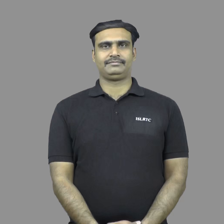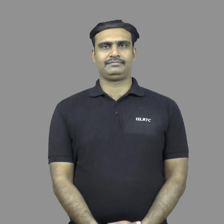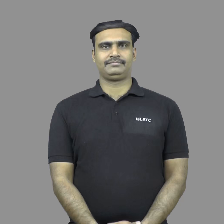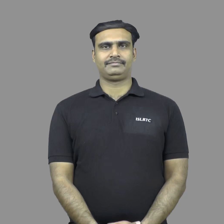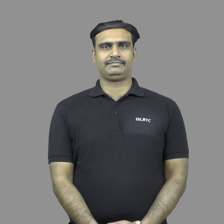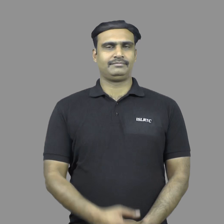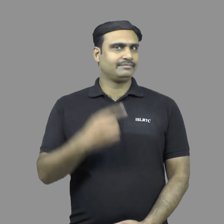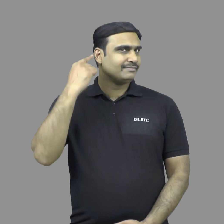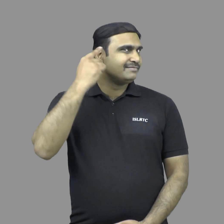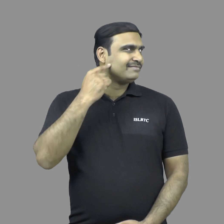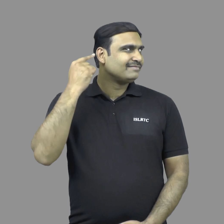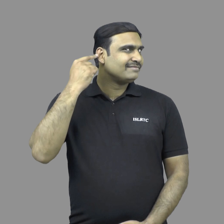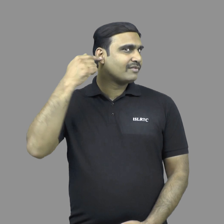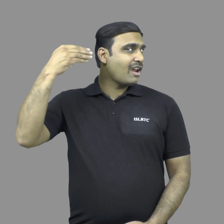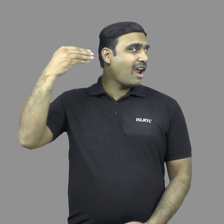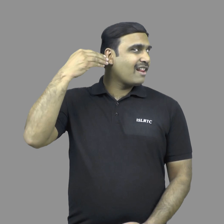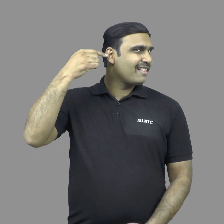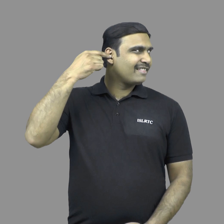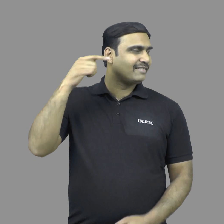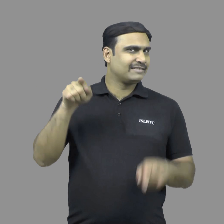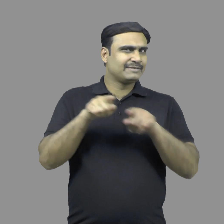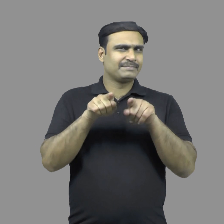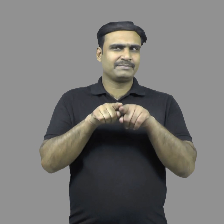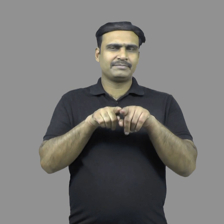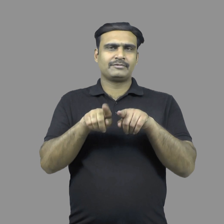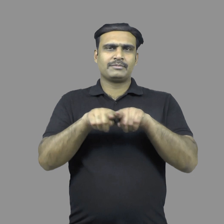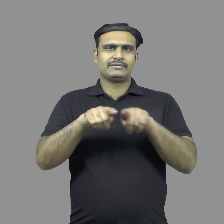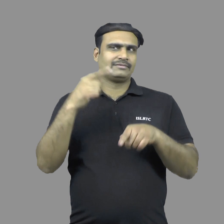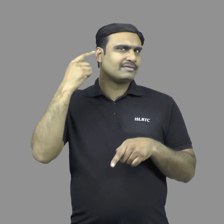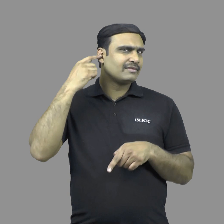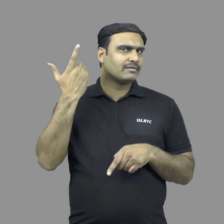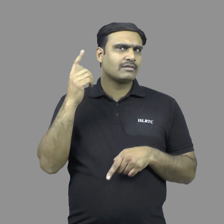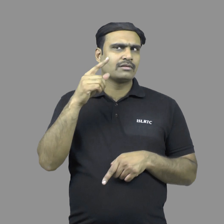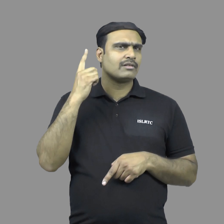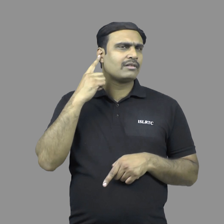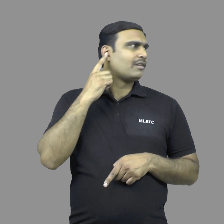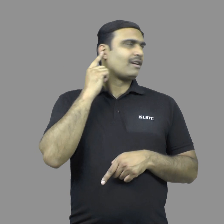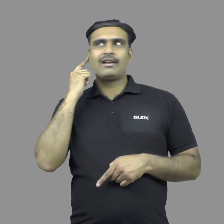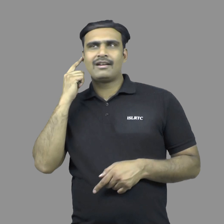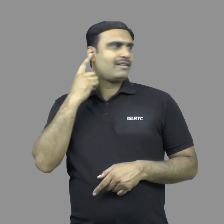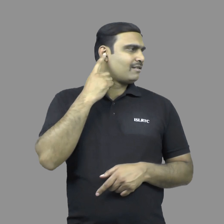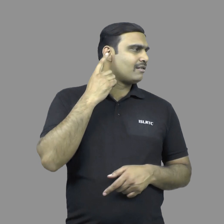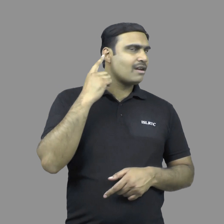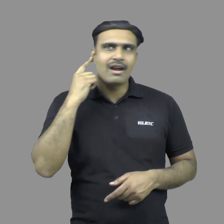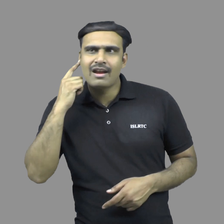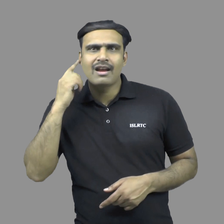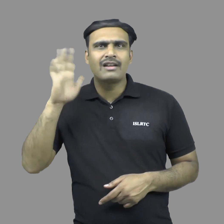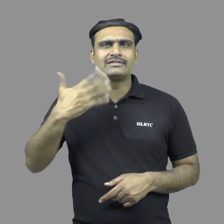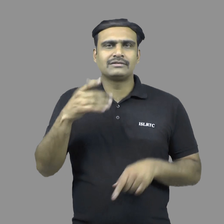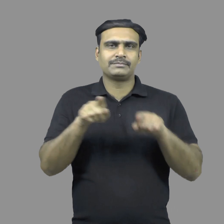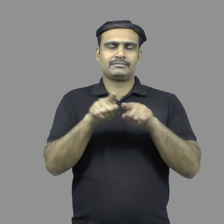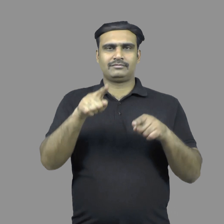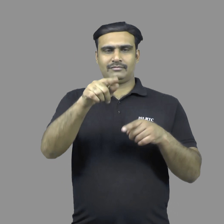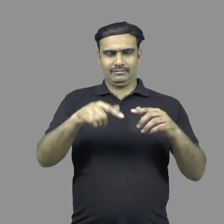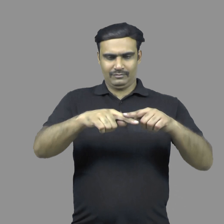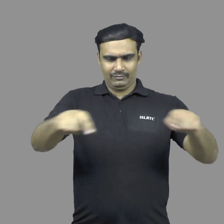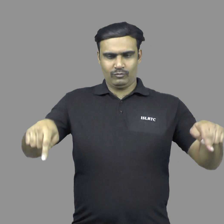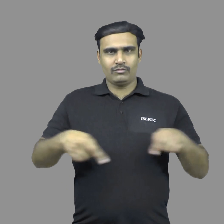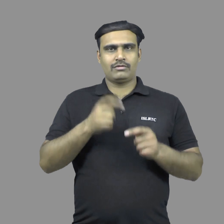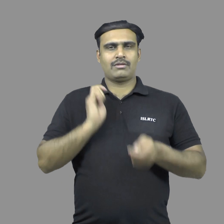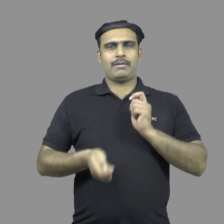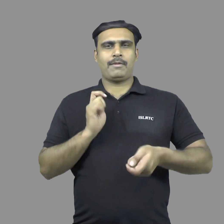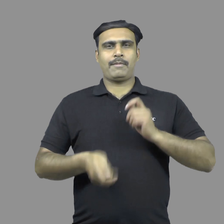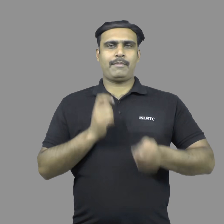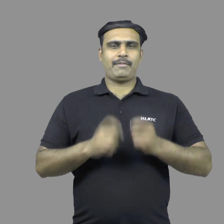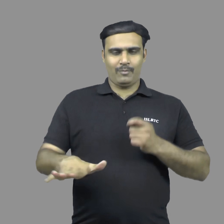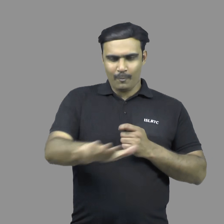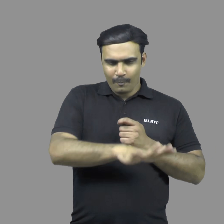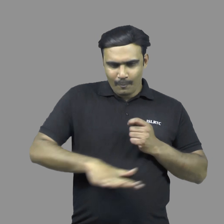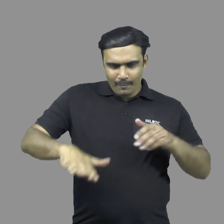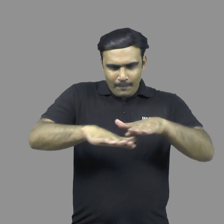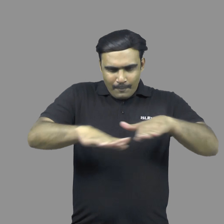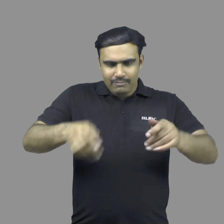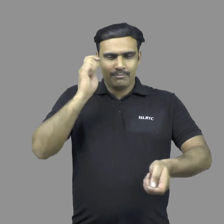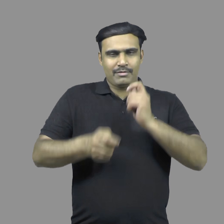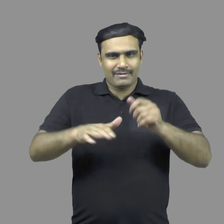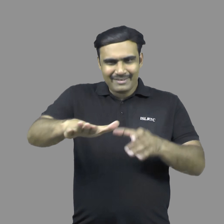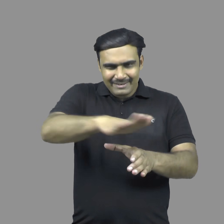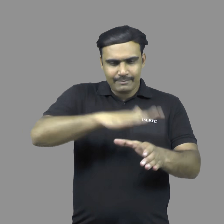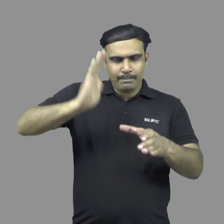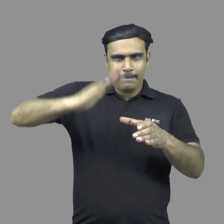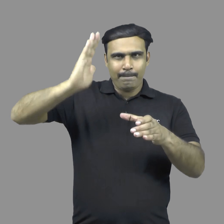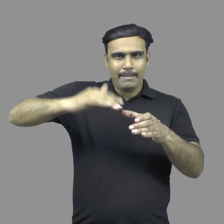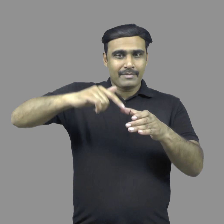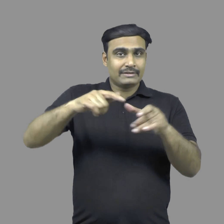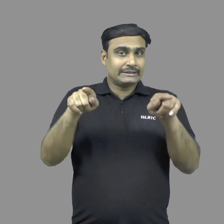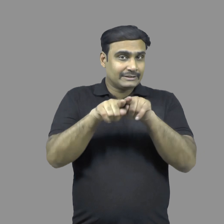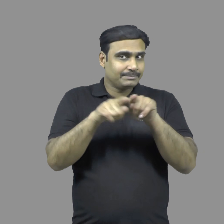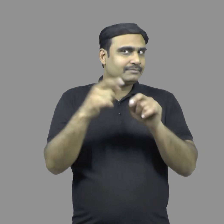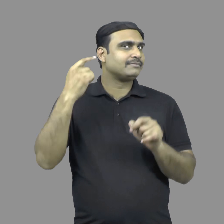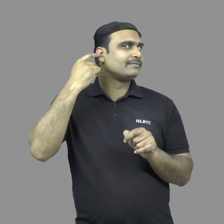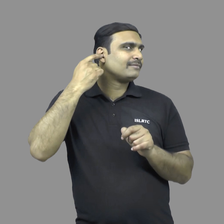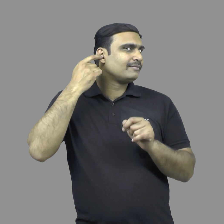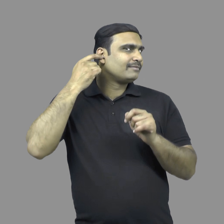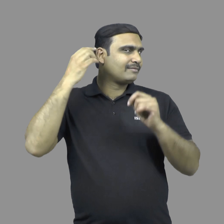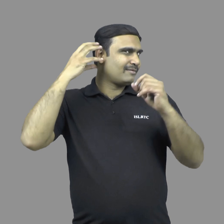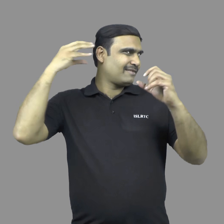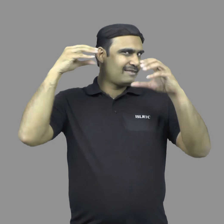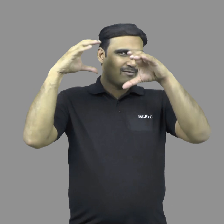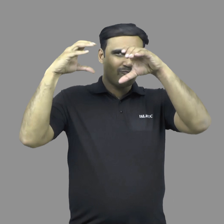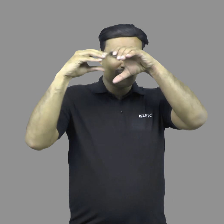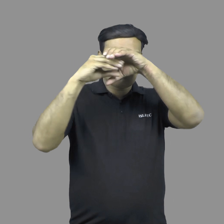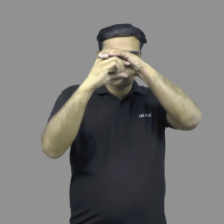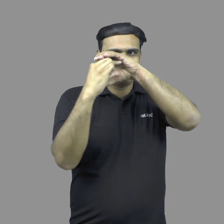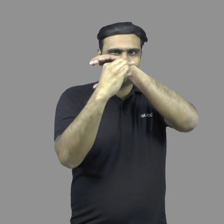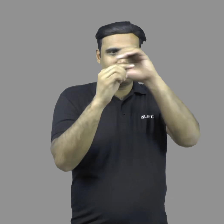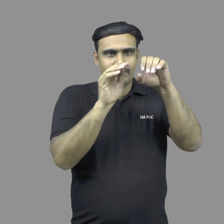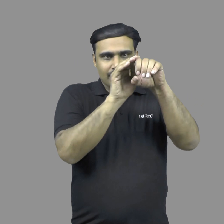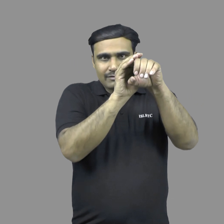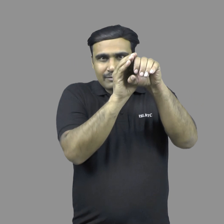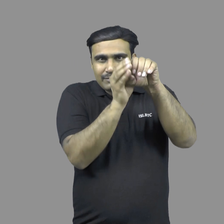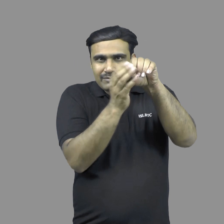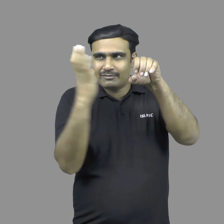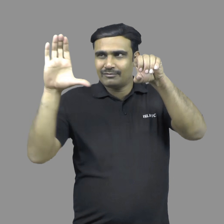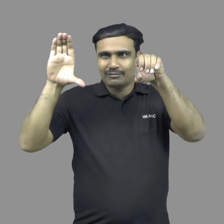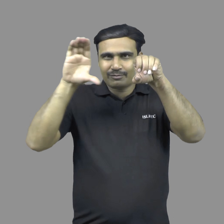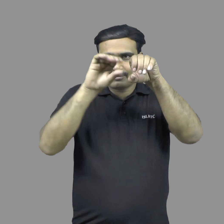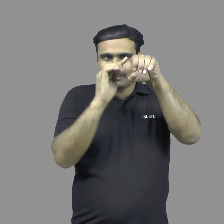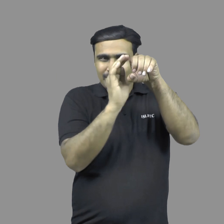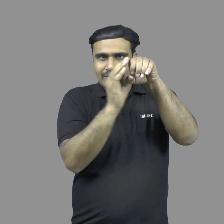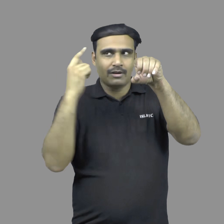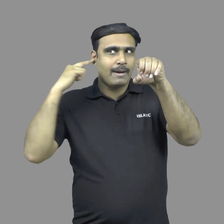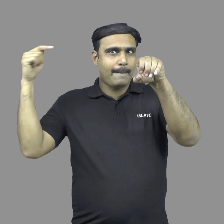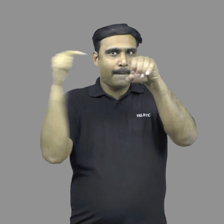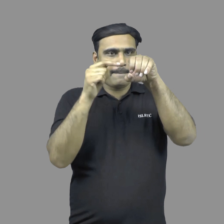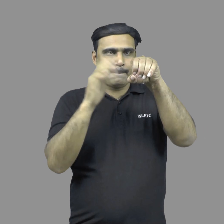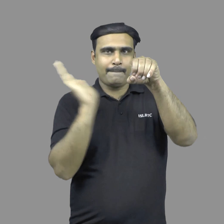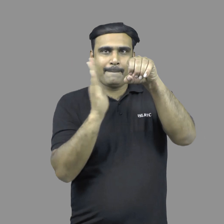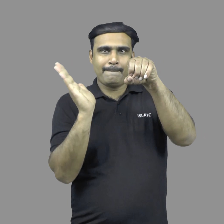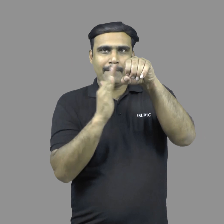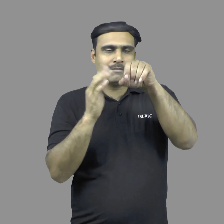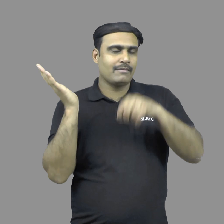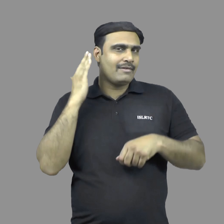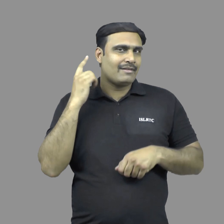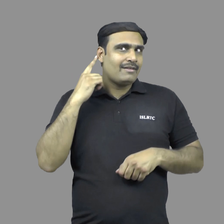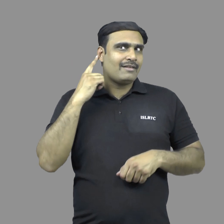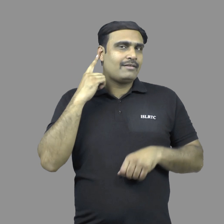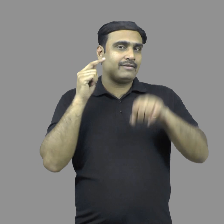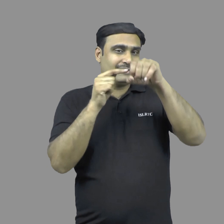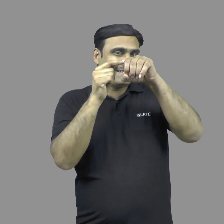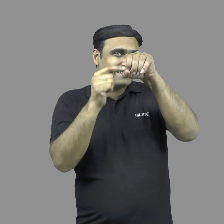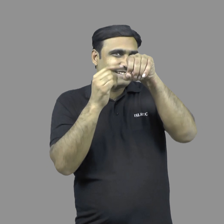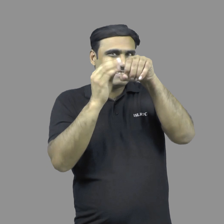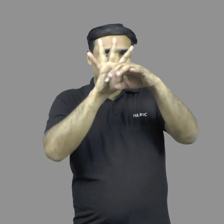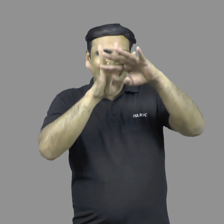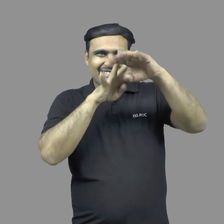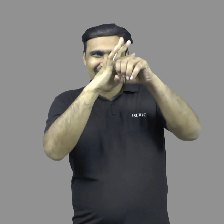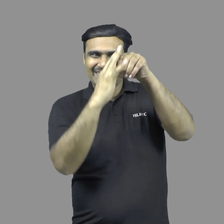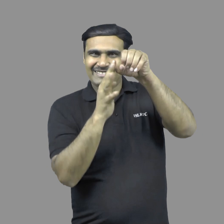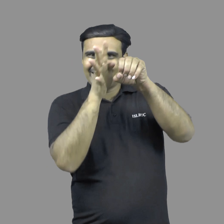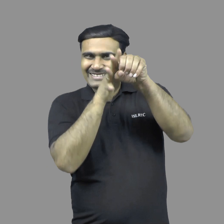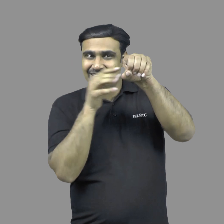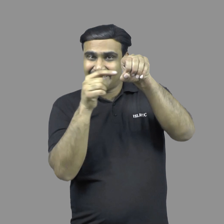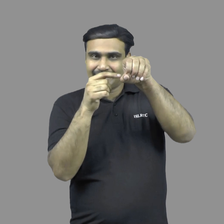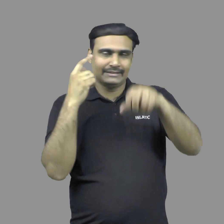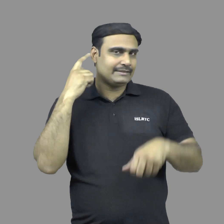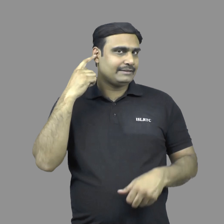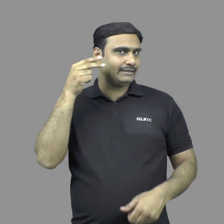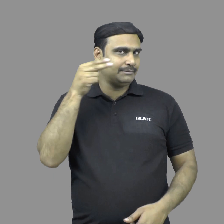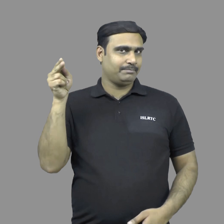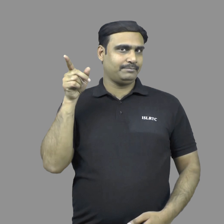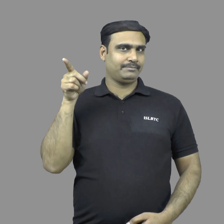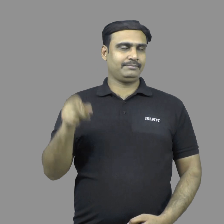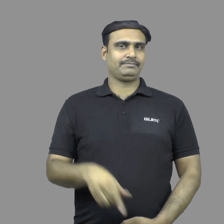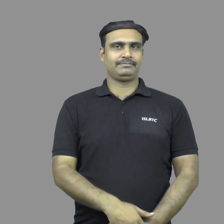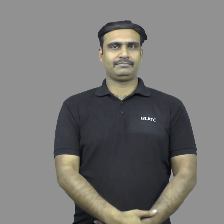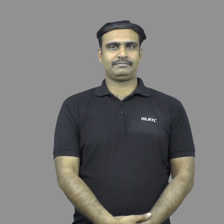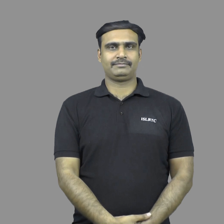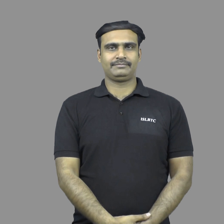Eardrum